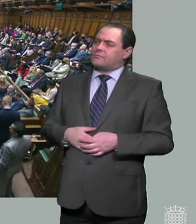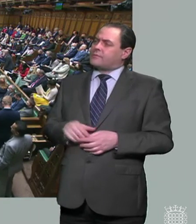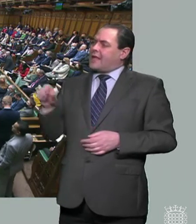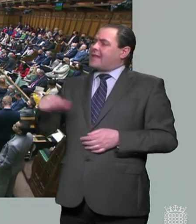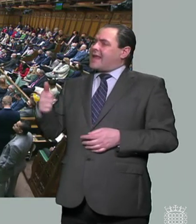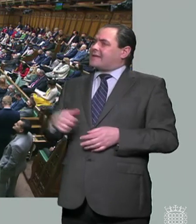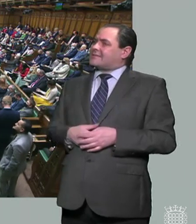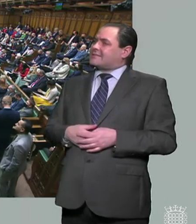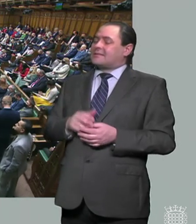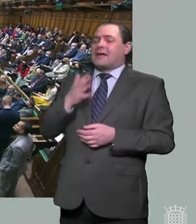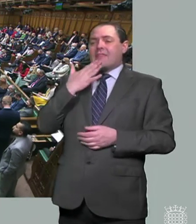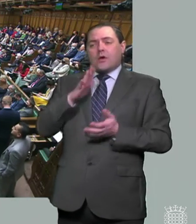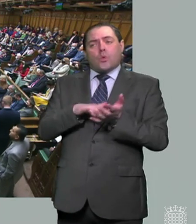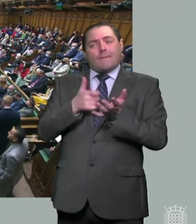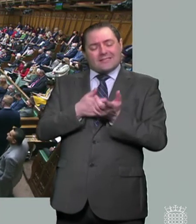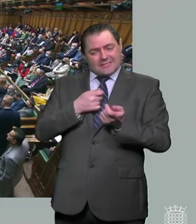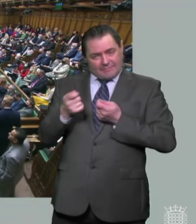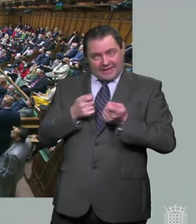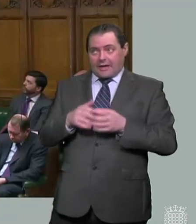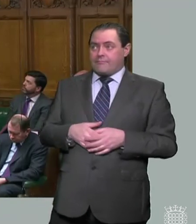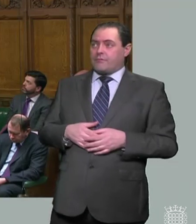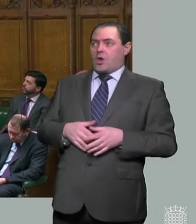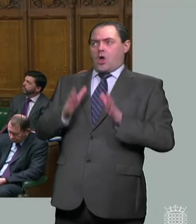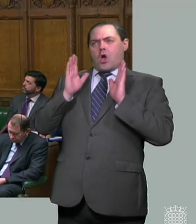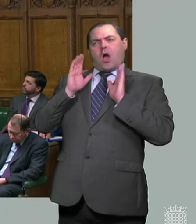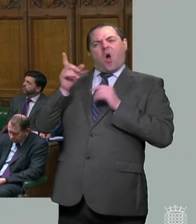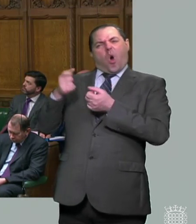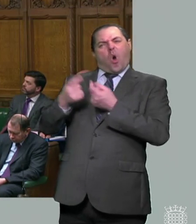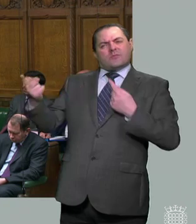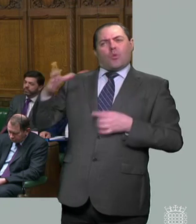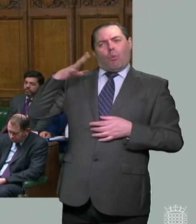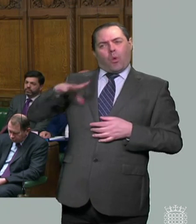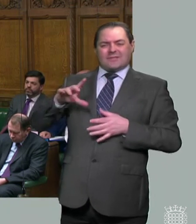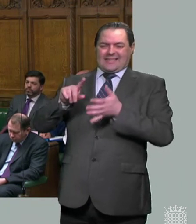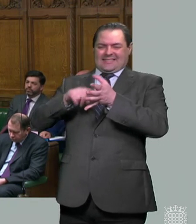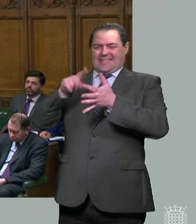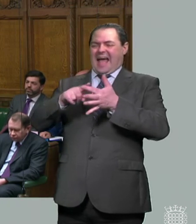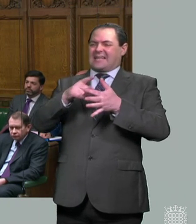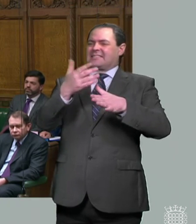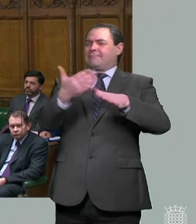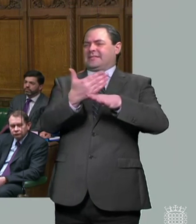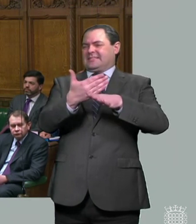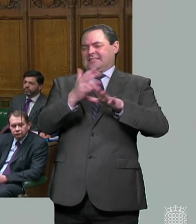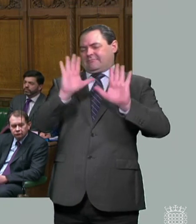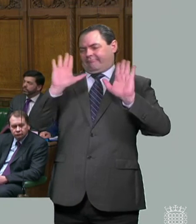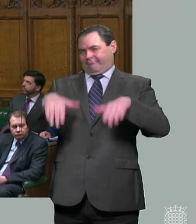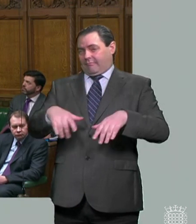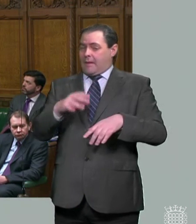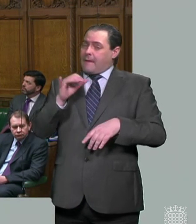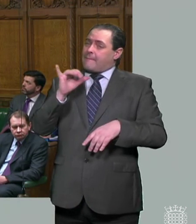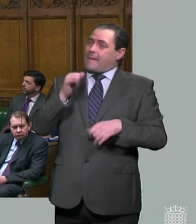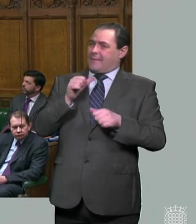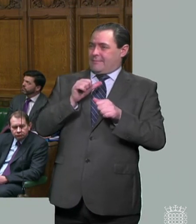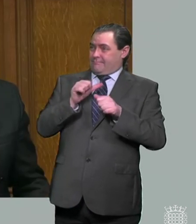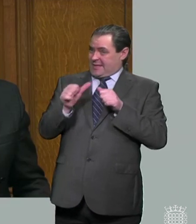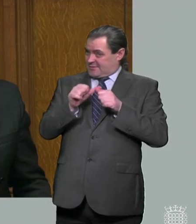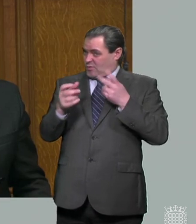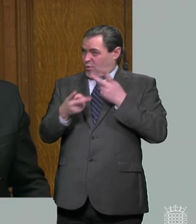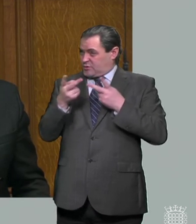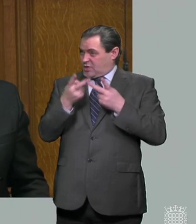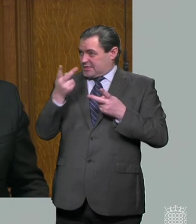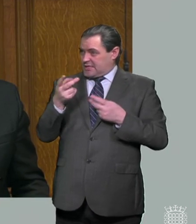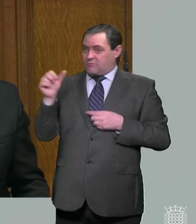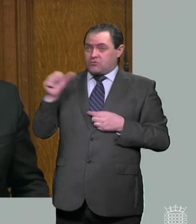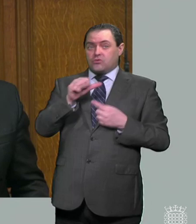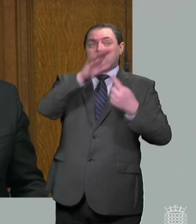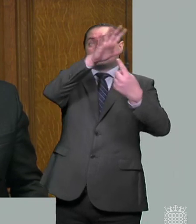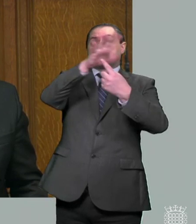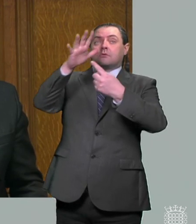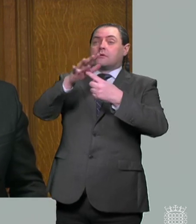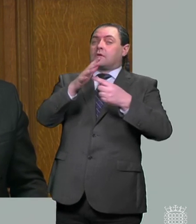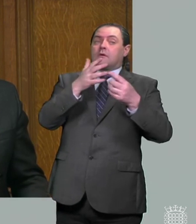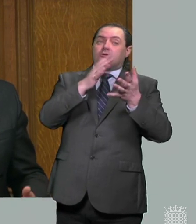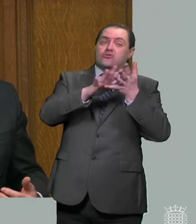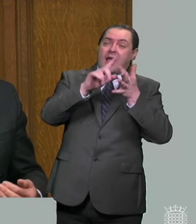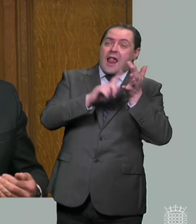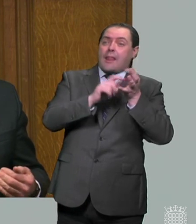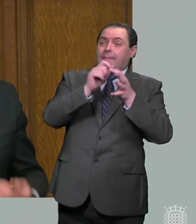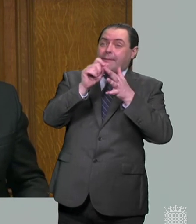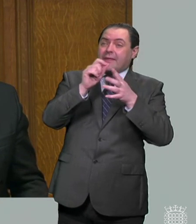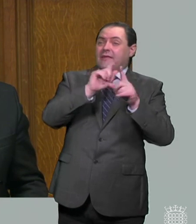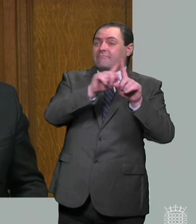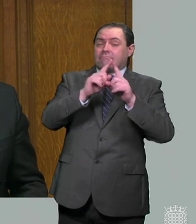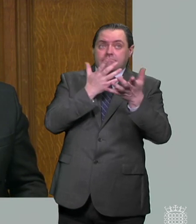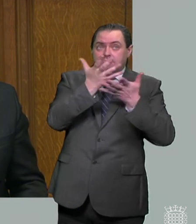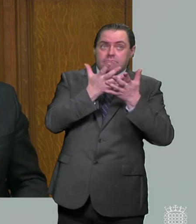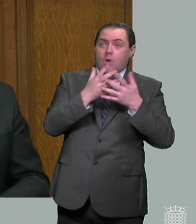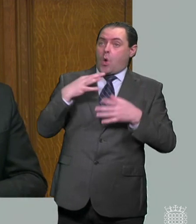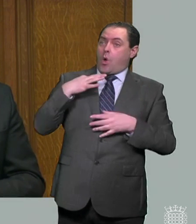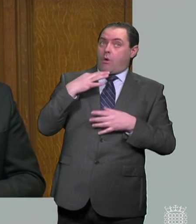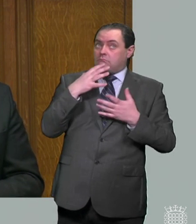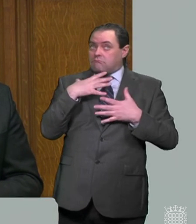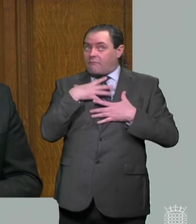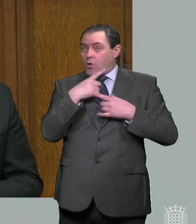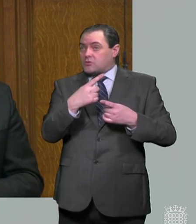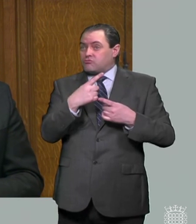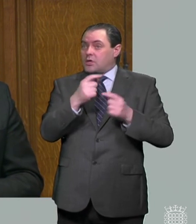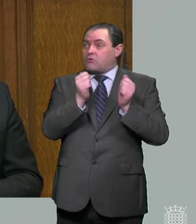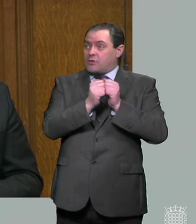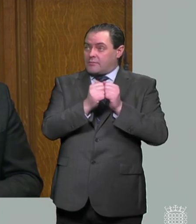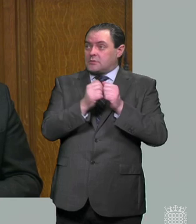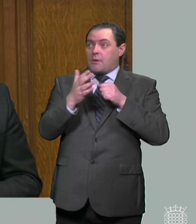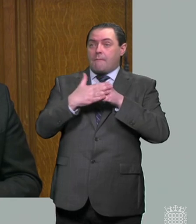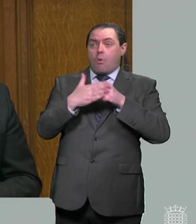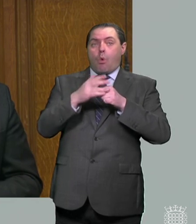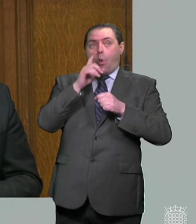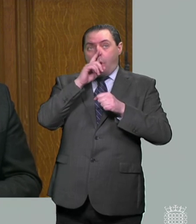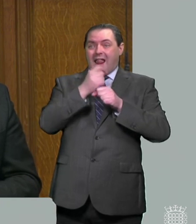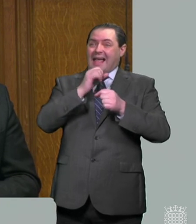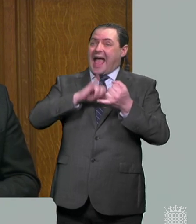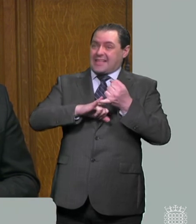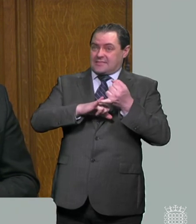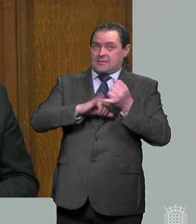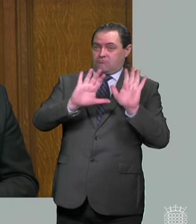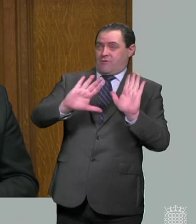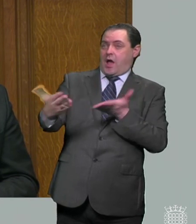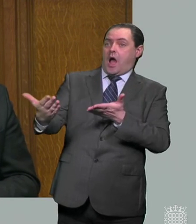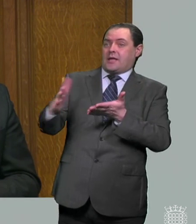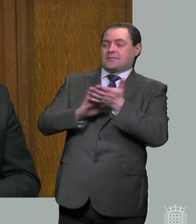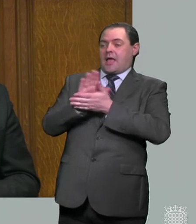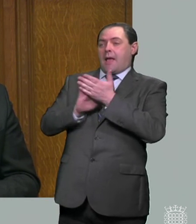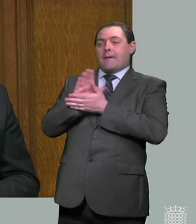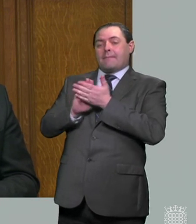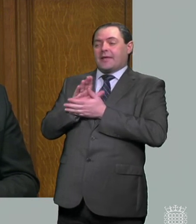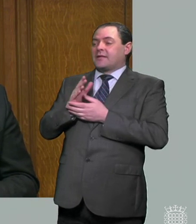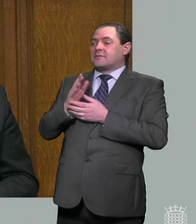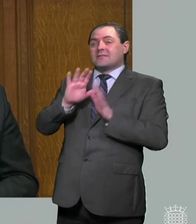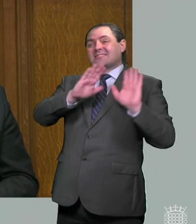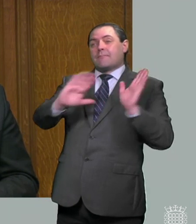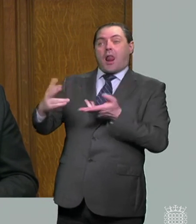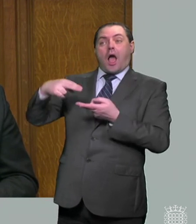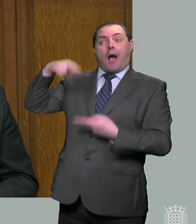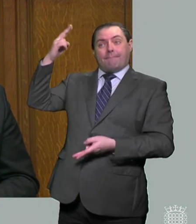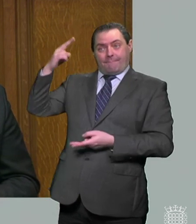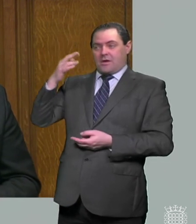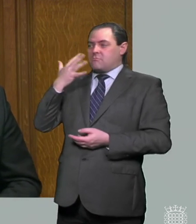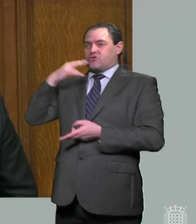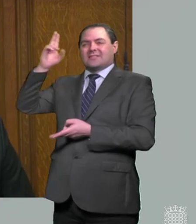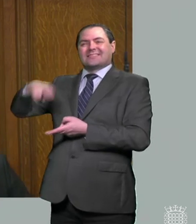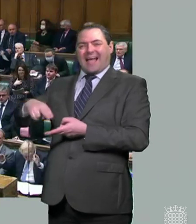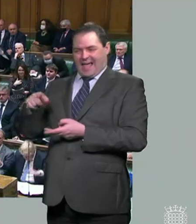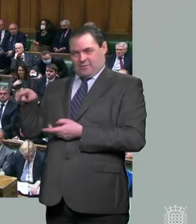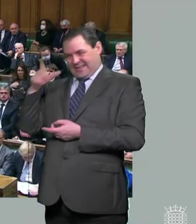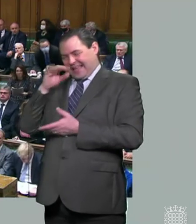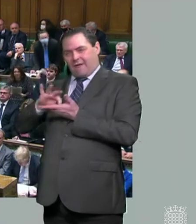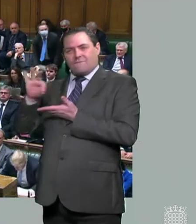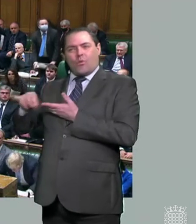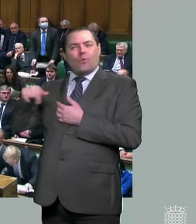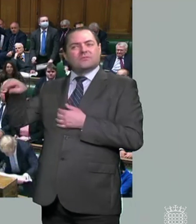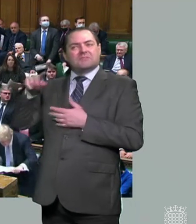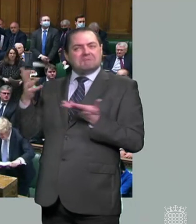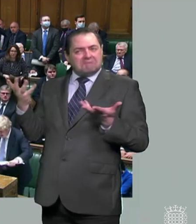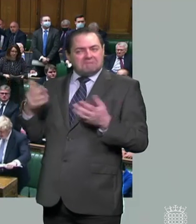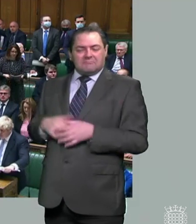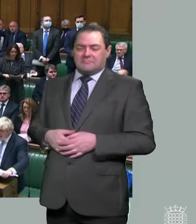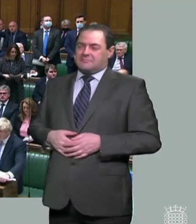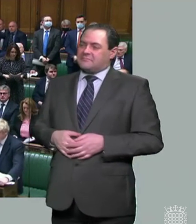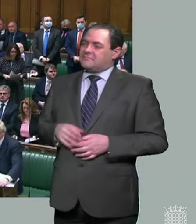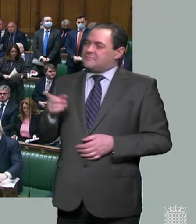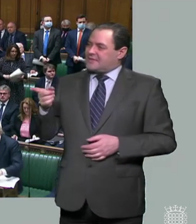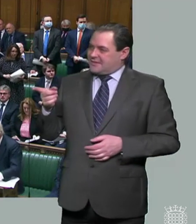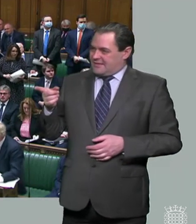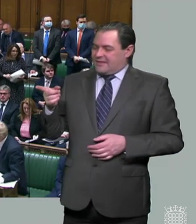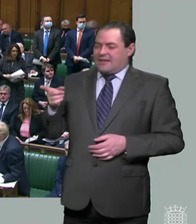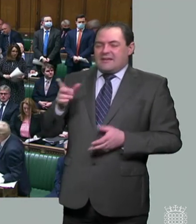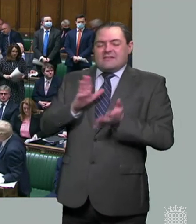11. Rather than a compulsory windfall tax so favoured by the Opposition, will my right honourable Friend take an alternative view: summon a high-level meeting with the oil and gas companies with the aim of a voluntary agreement to bring more oil and gas on to the wholesale market to reduce oil and gas prices to help hard-pressed people deal with the cost of living problems?